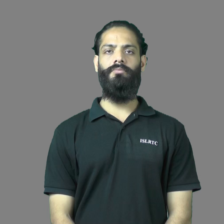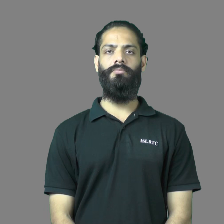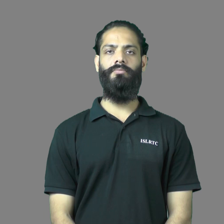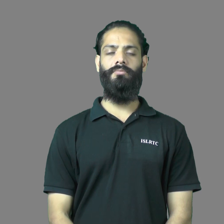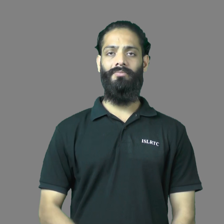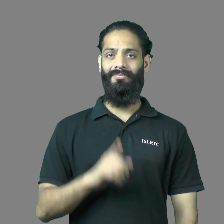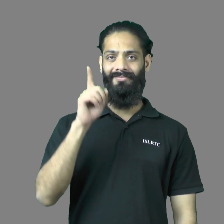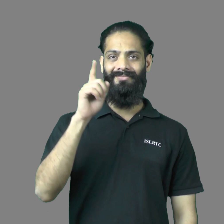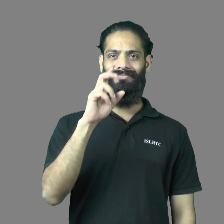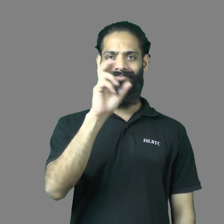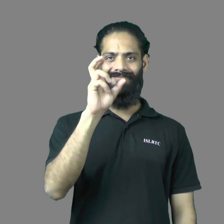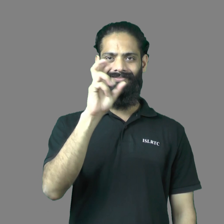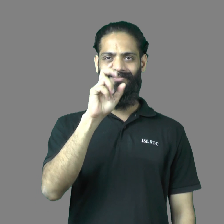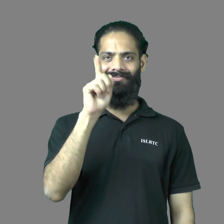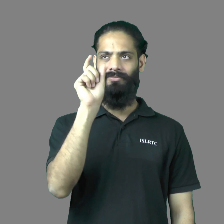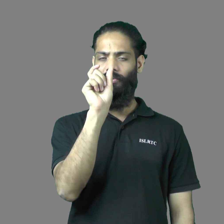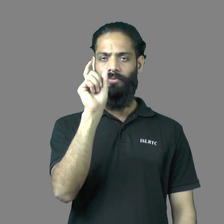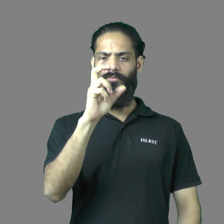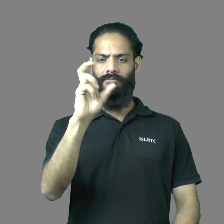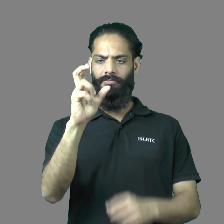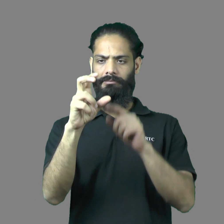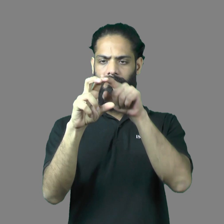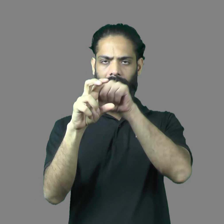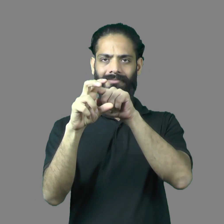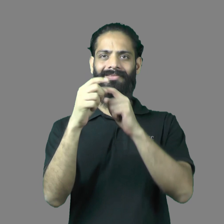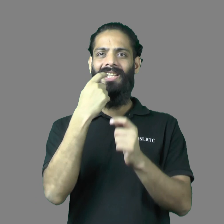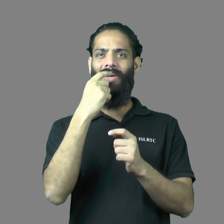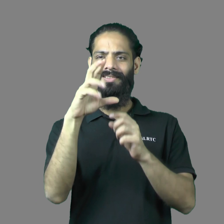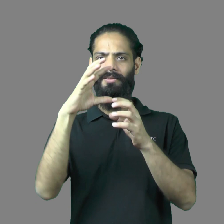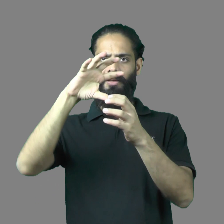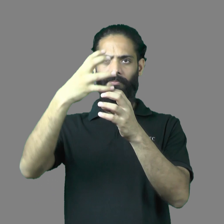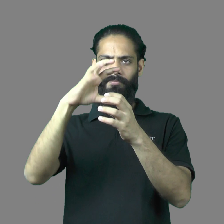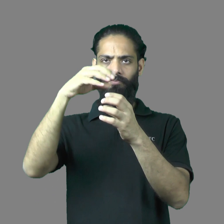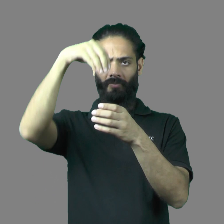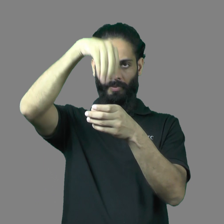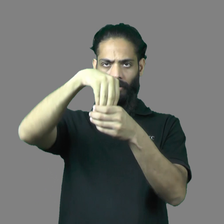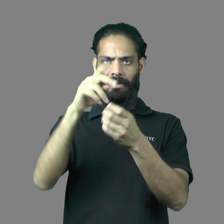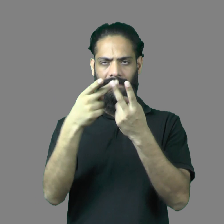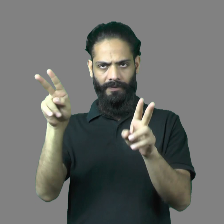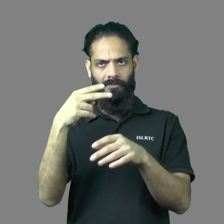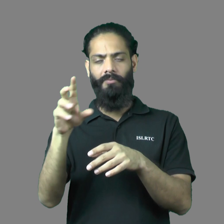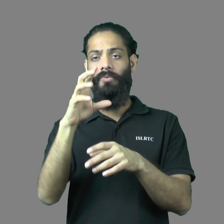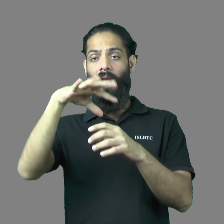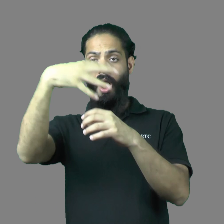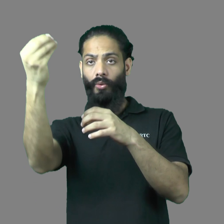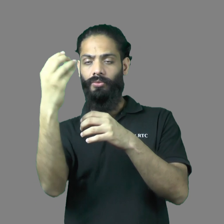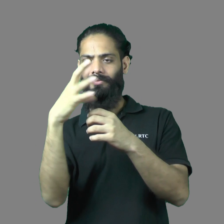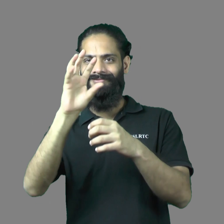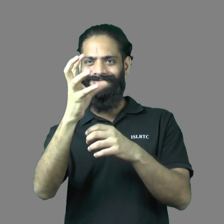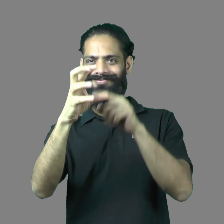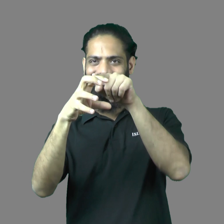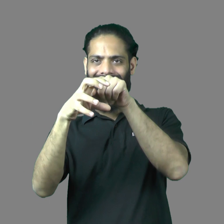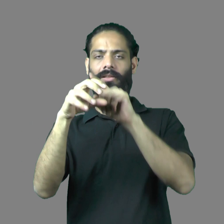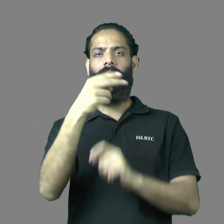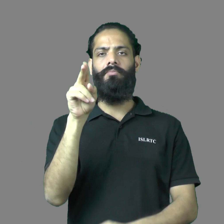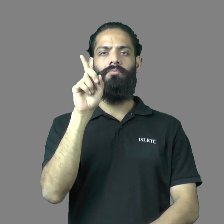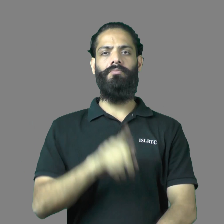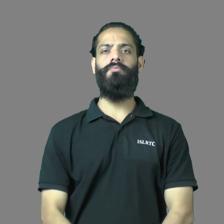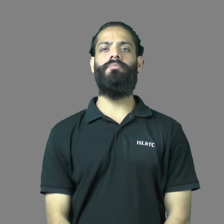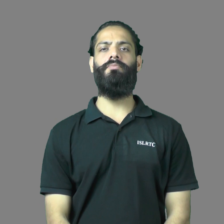Egg-Shells